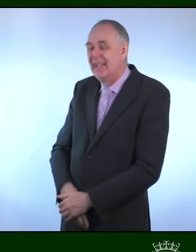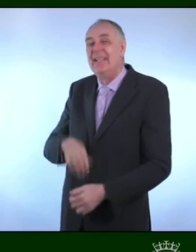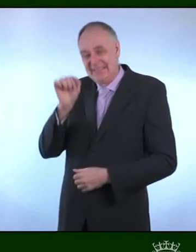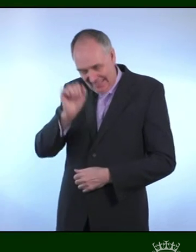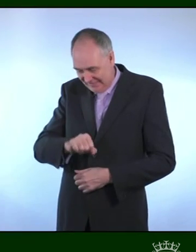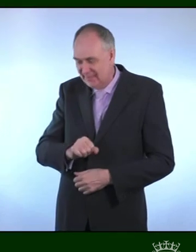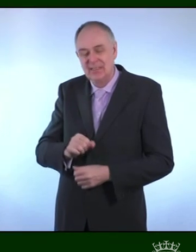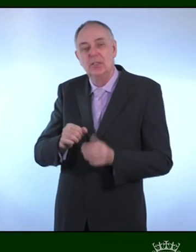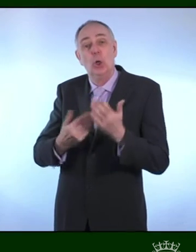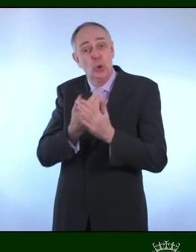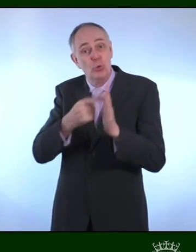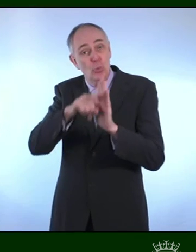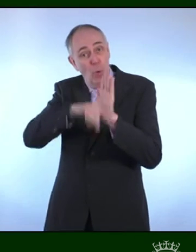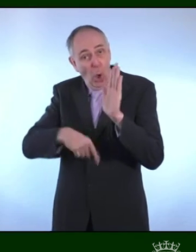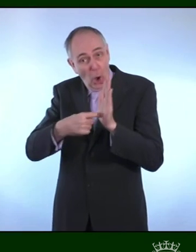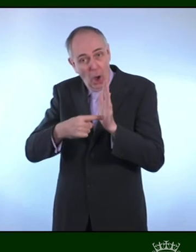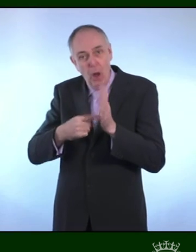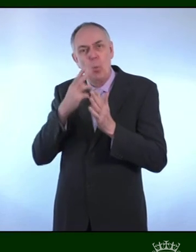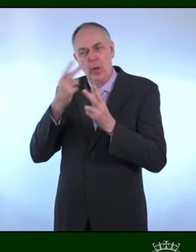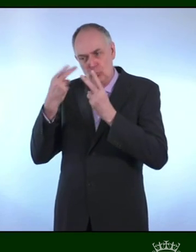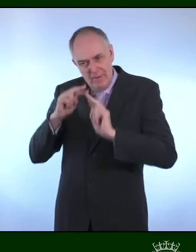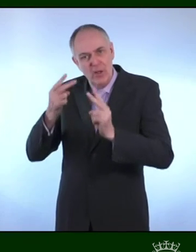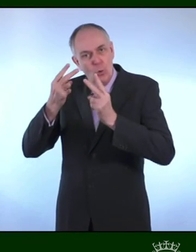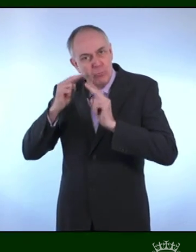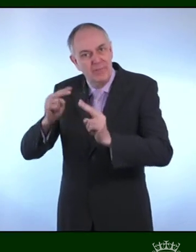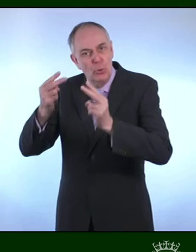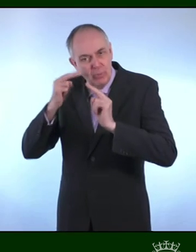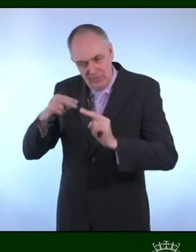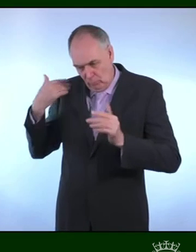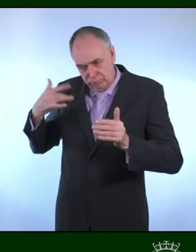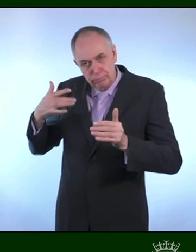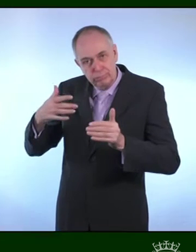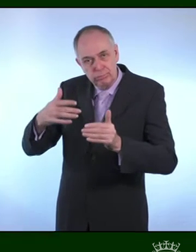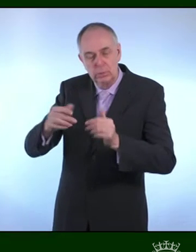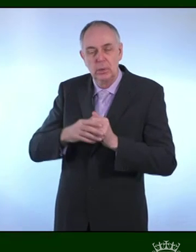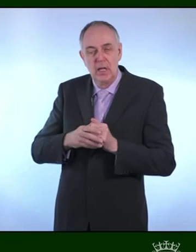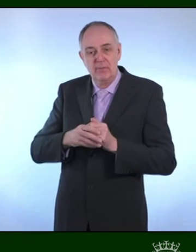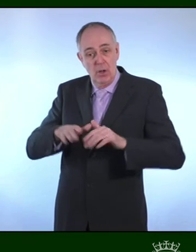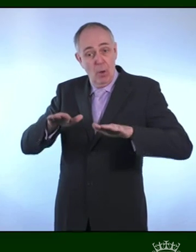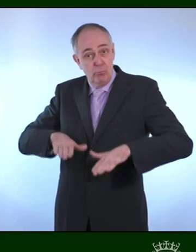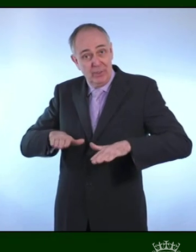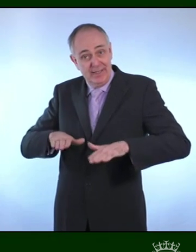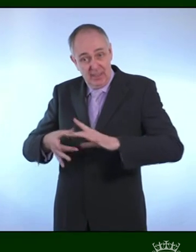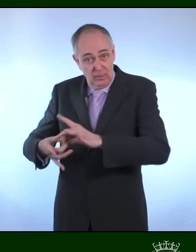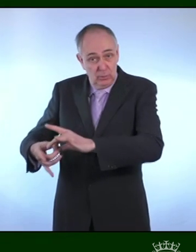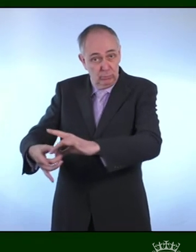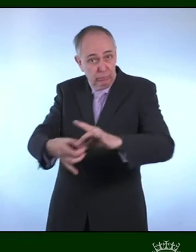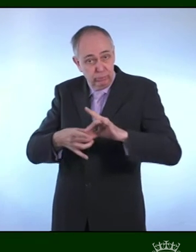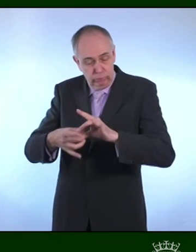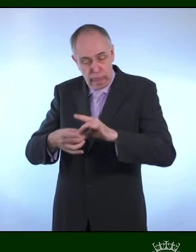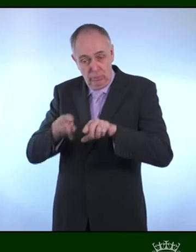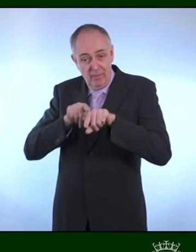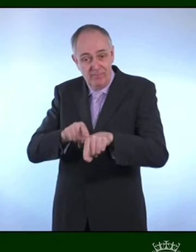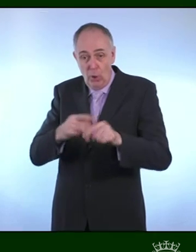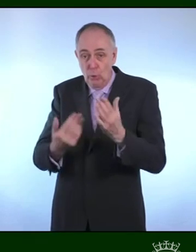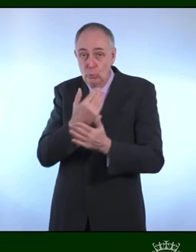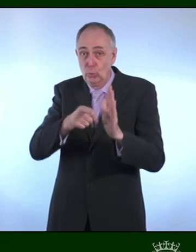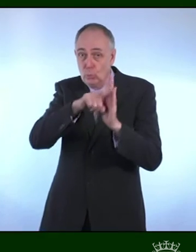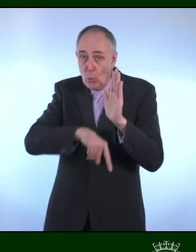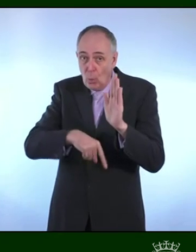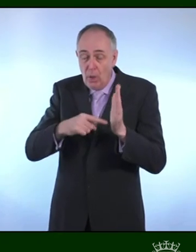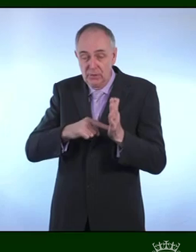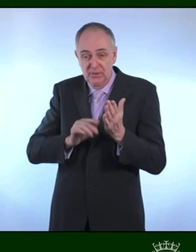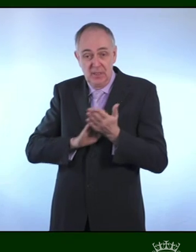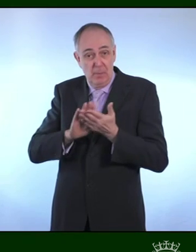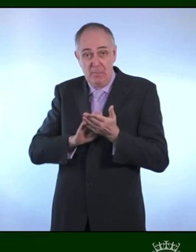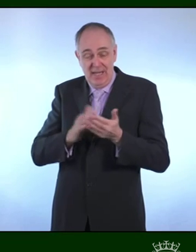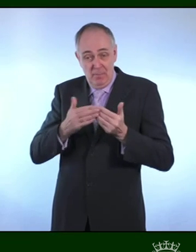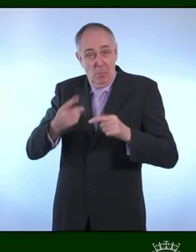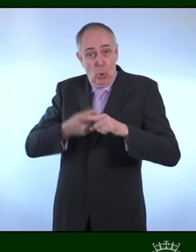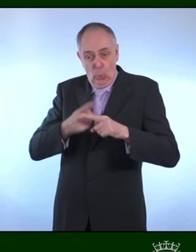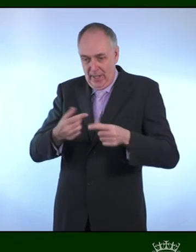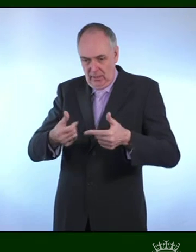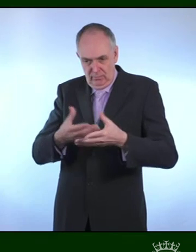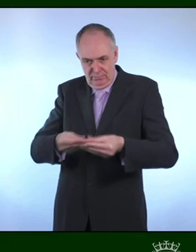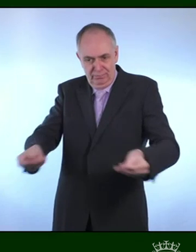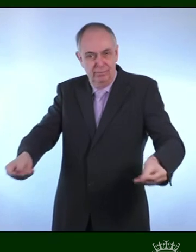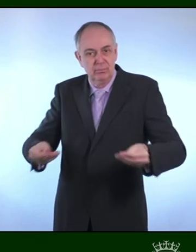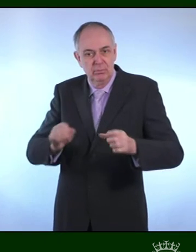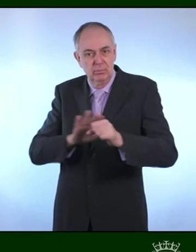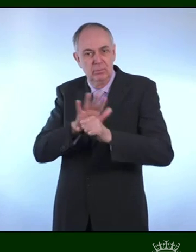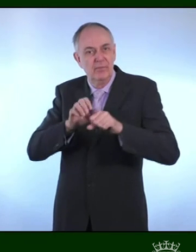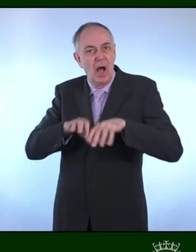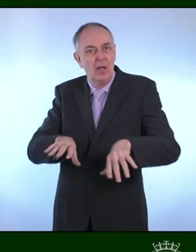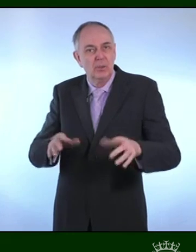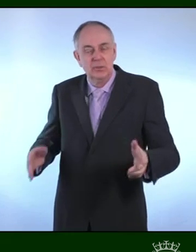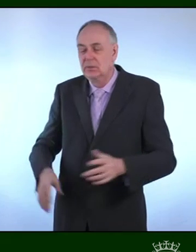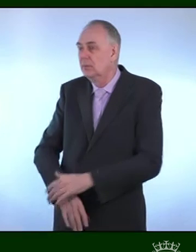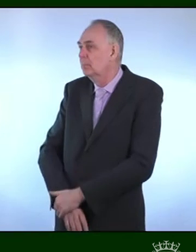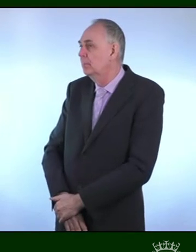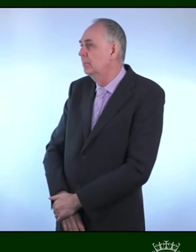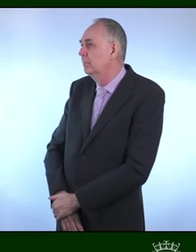The more the whole country is able to work together to conform with those stipulations, the faster we will get on top of this and the faster we will come out of it.